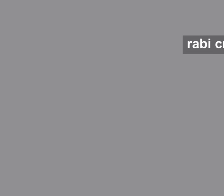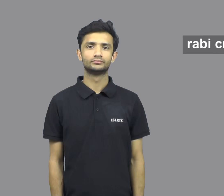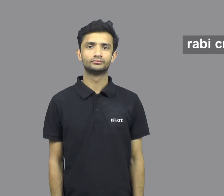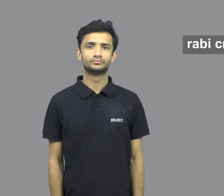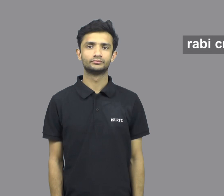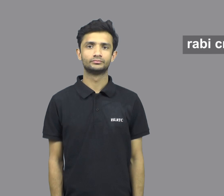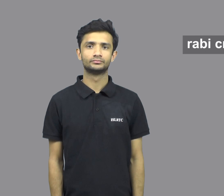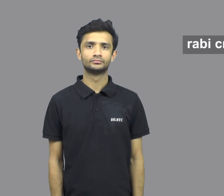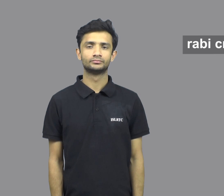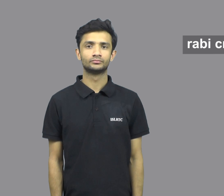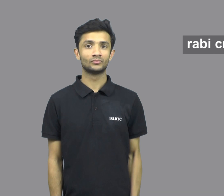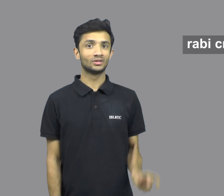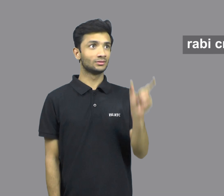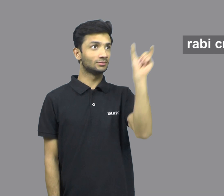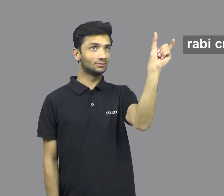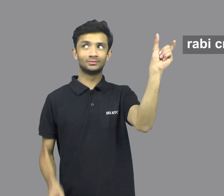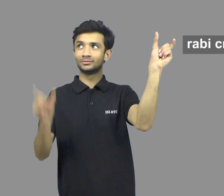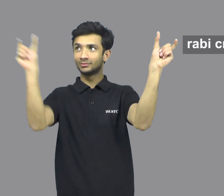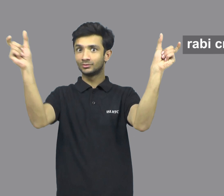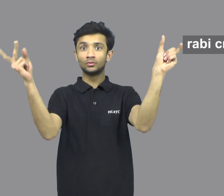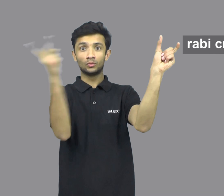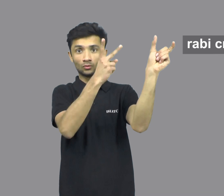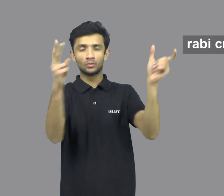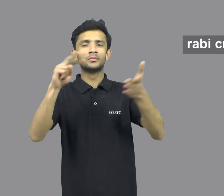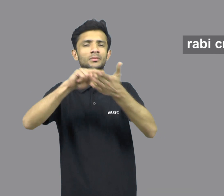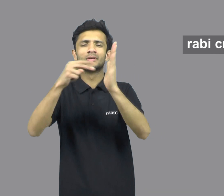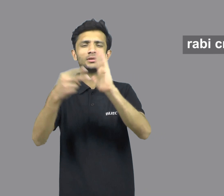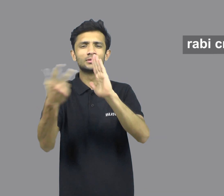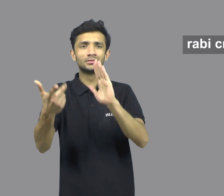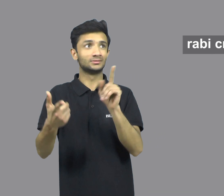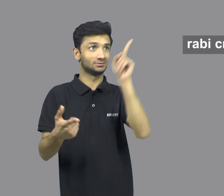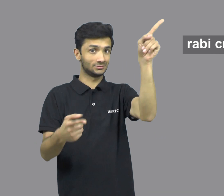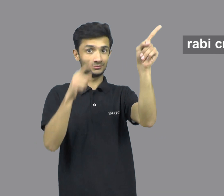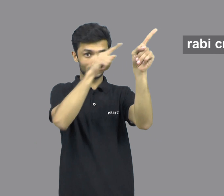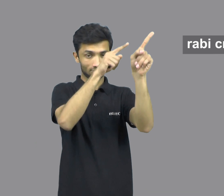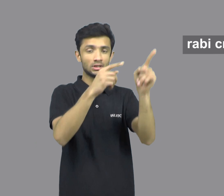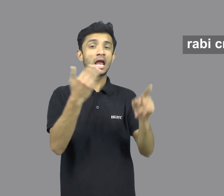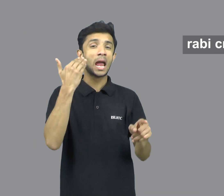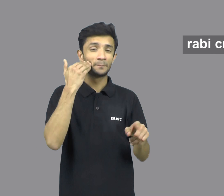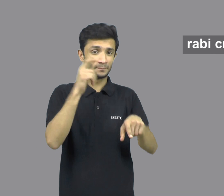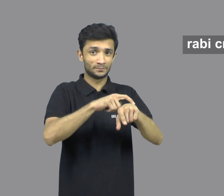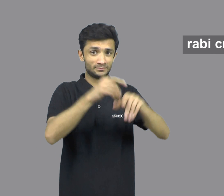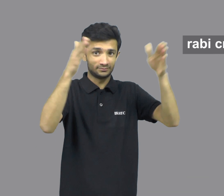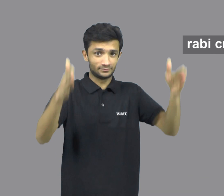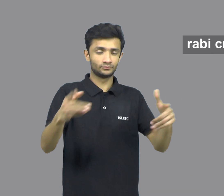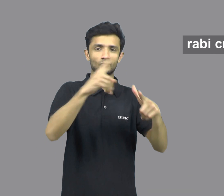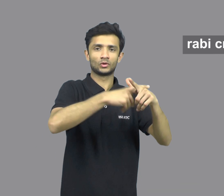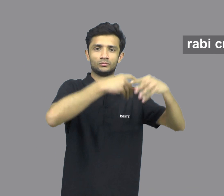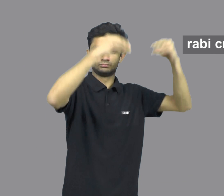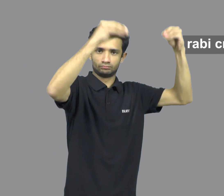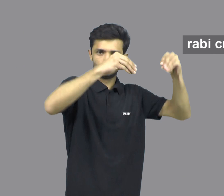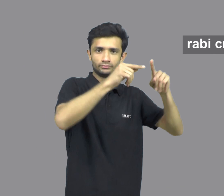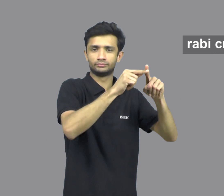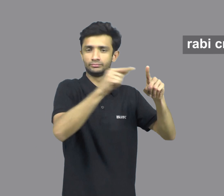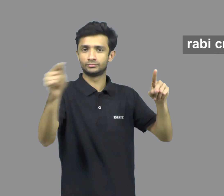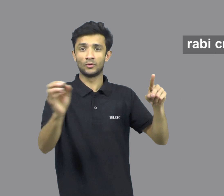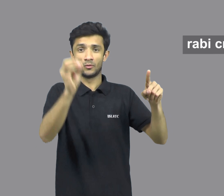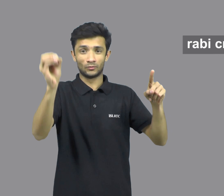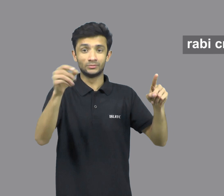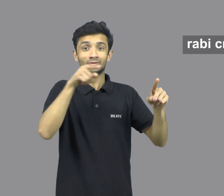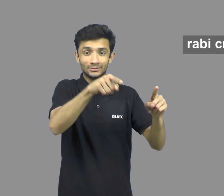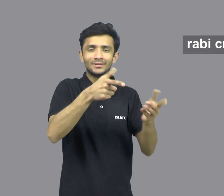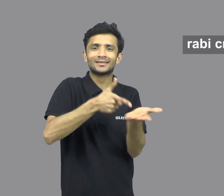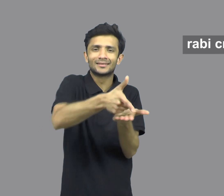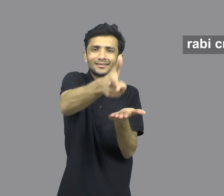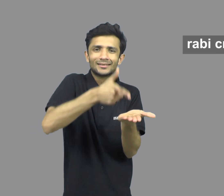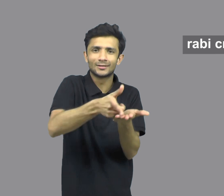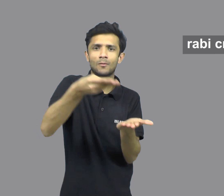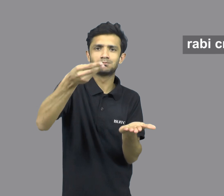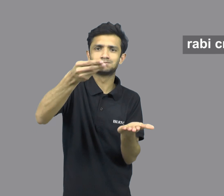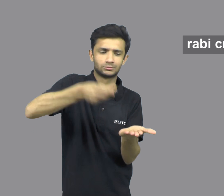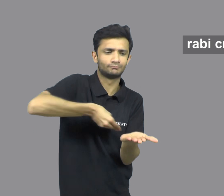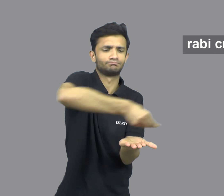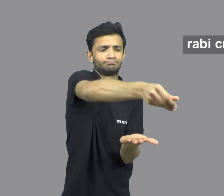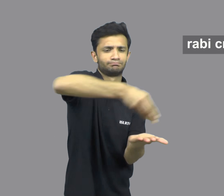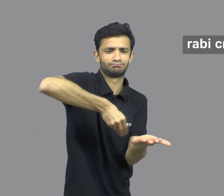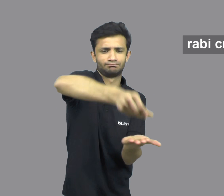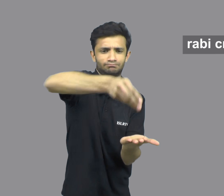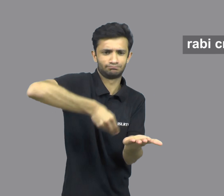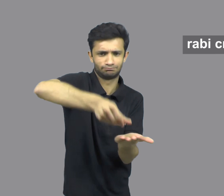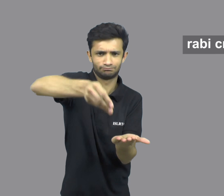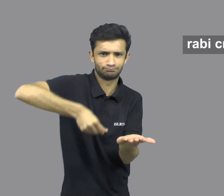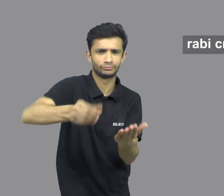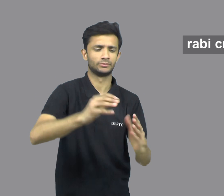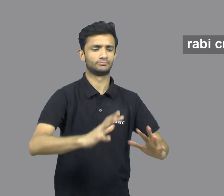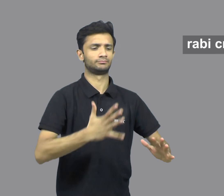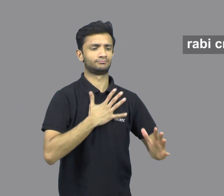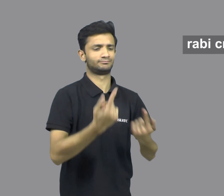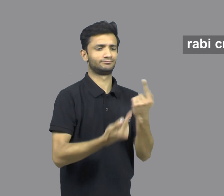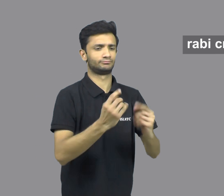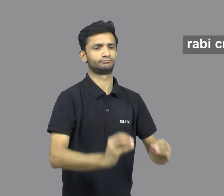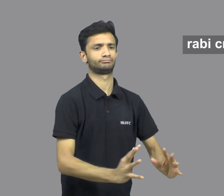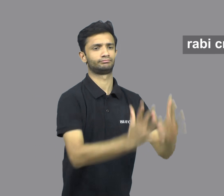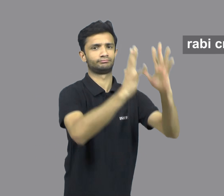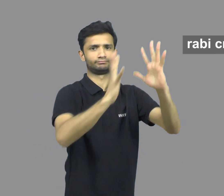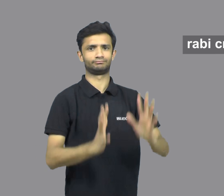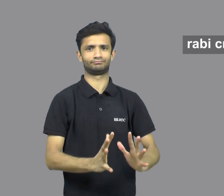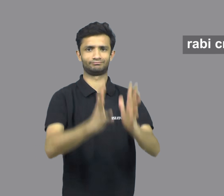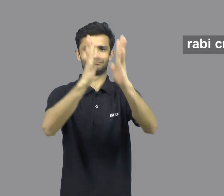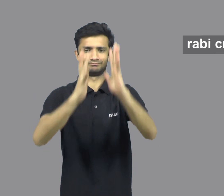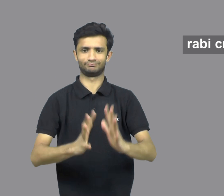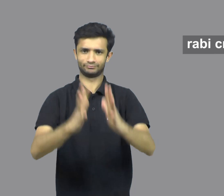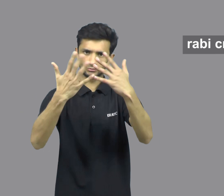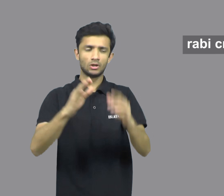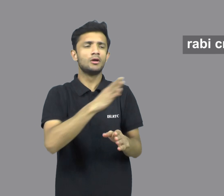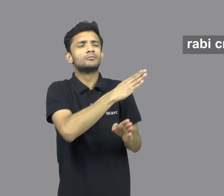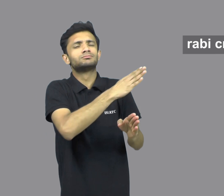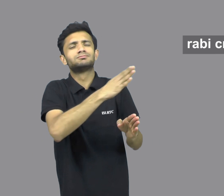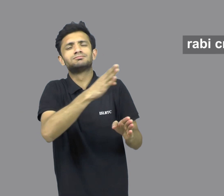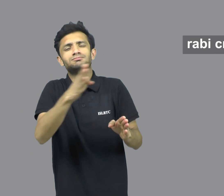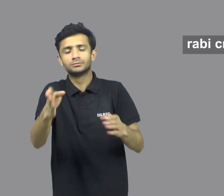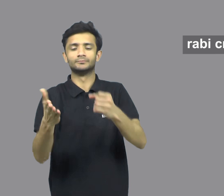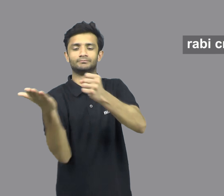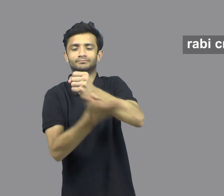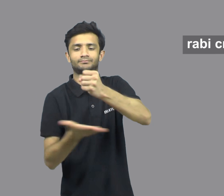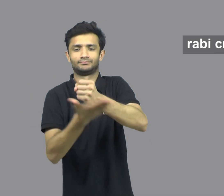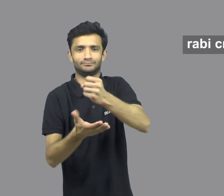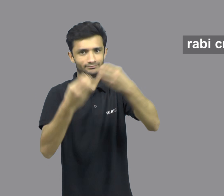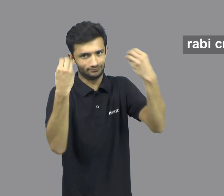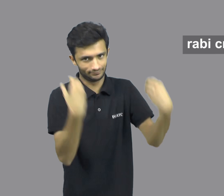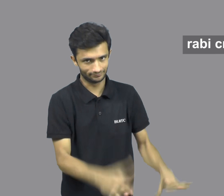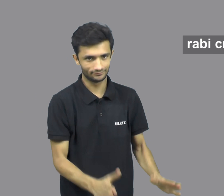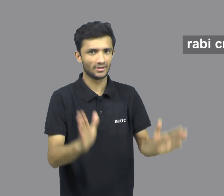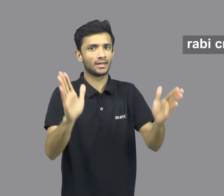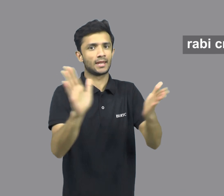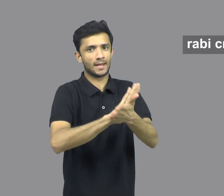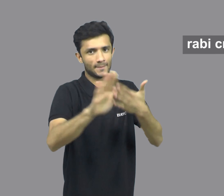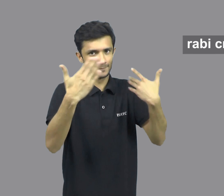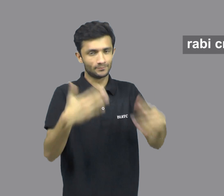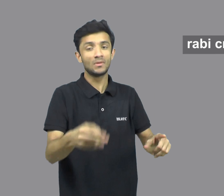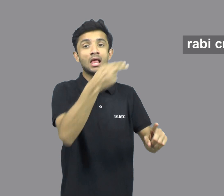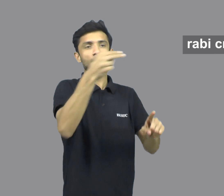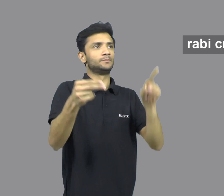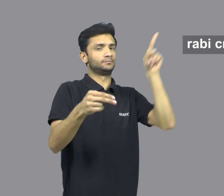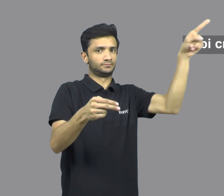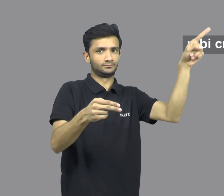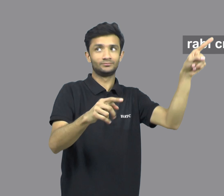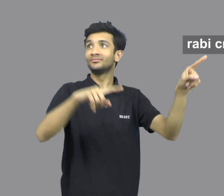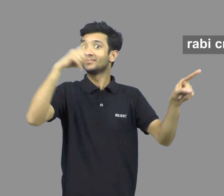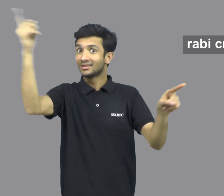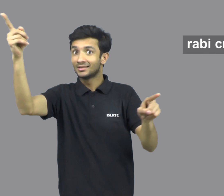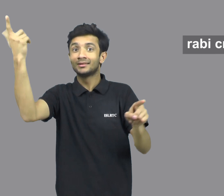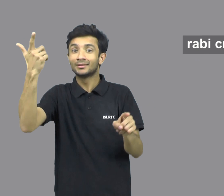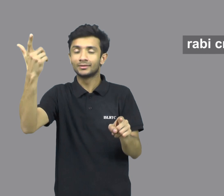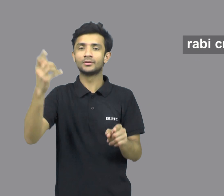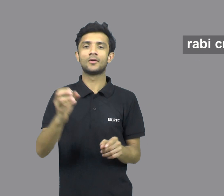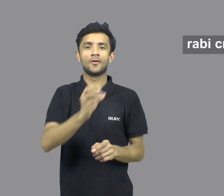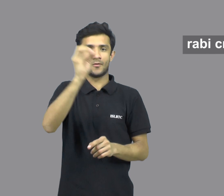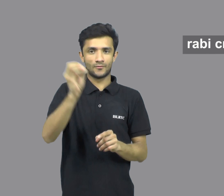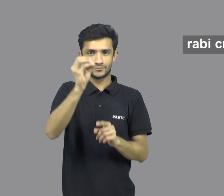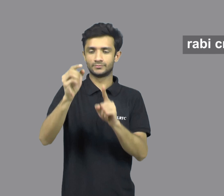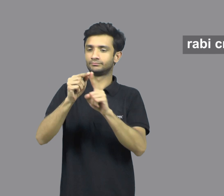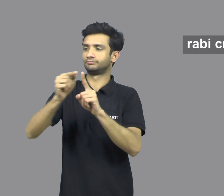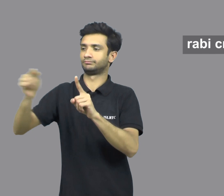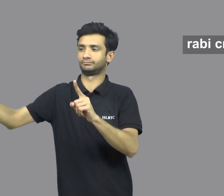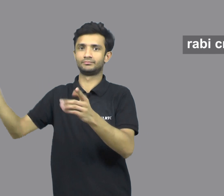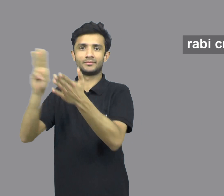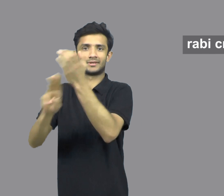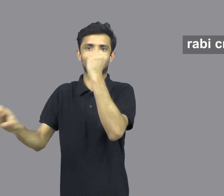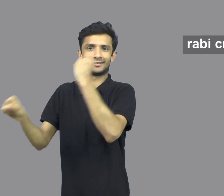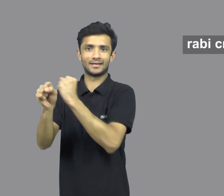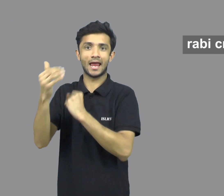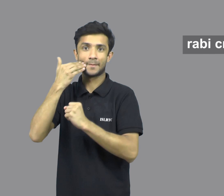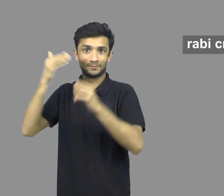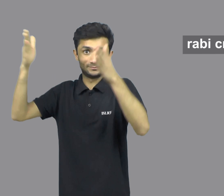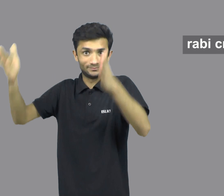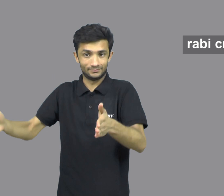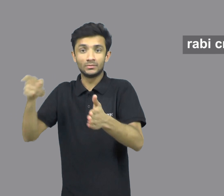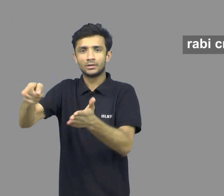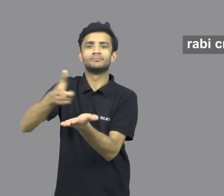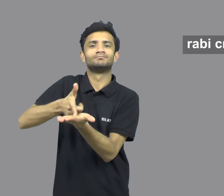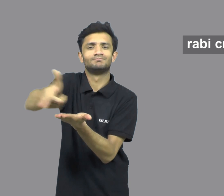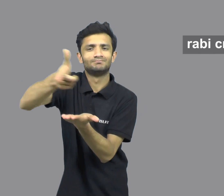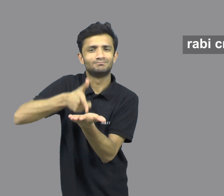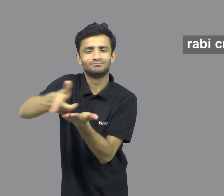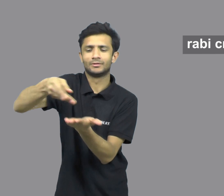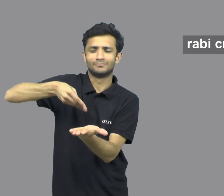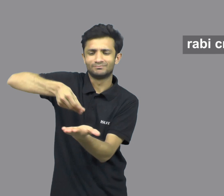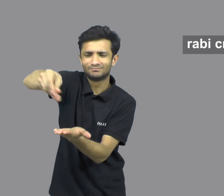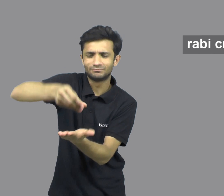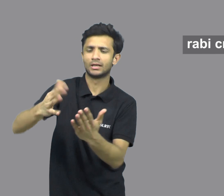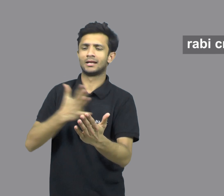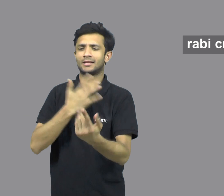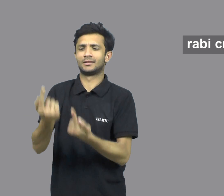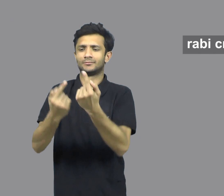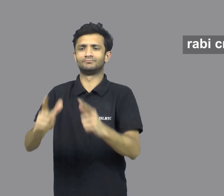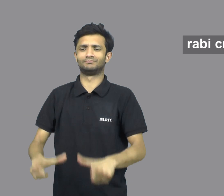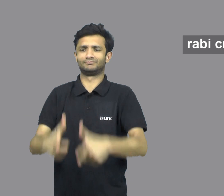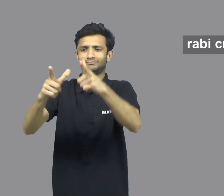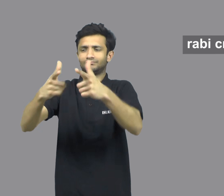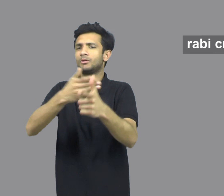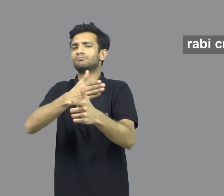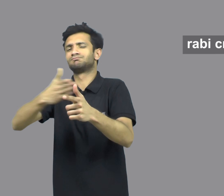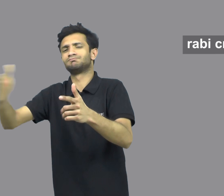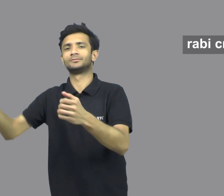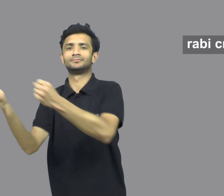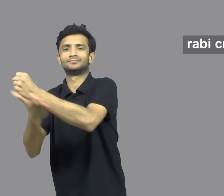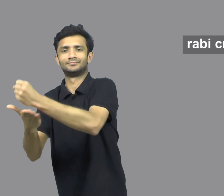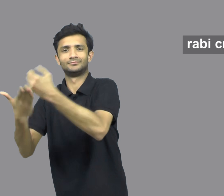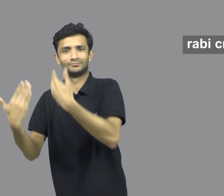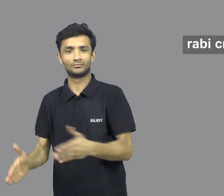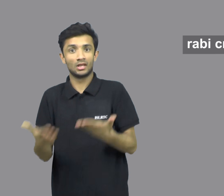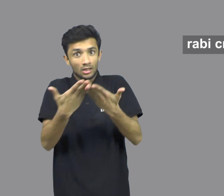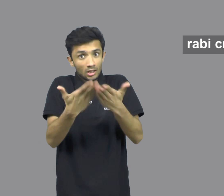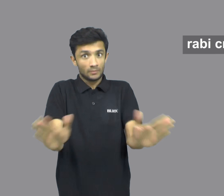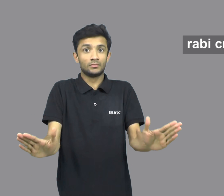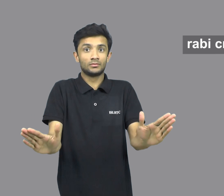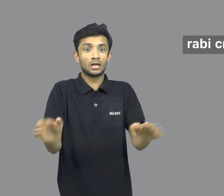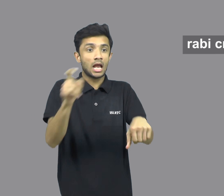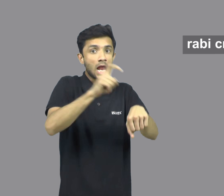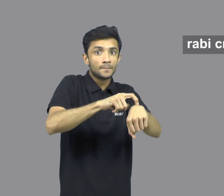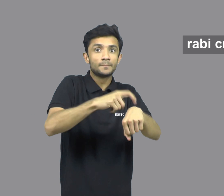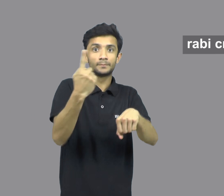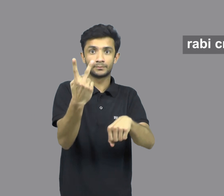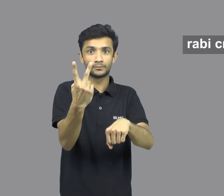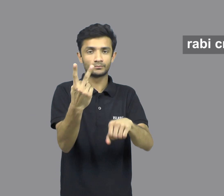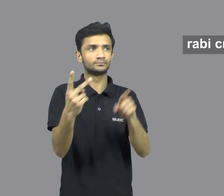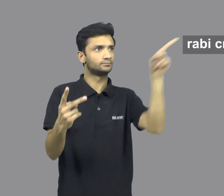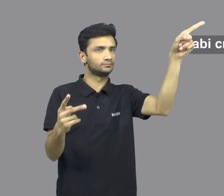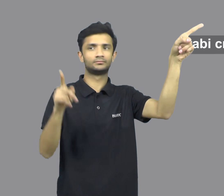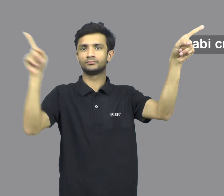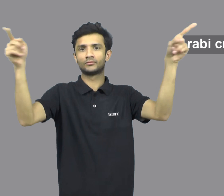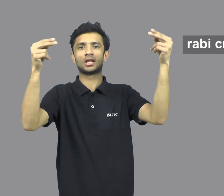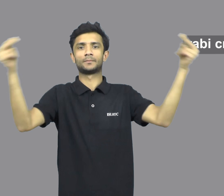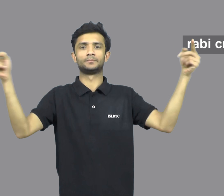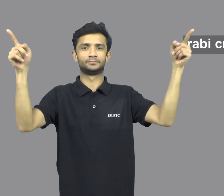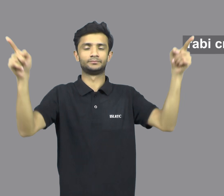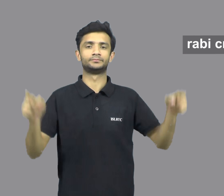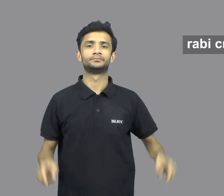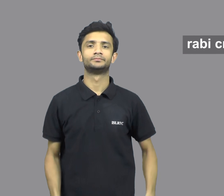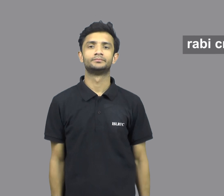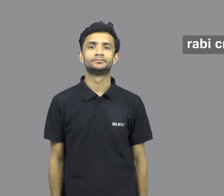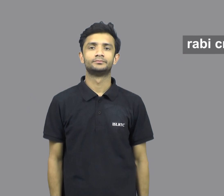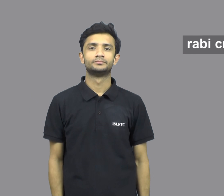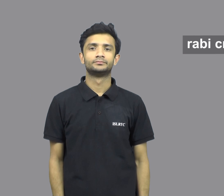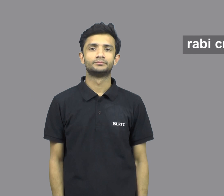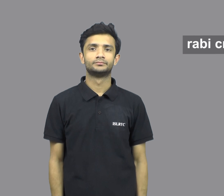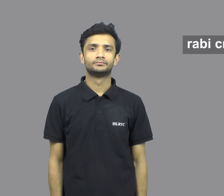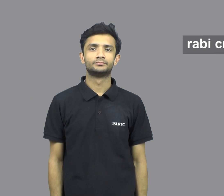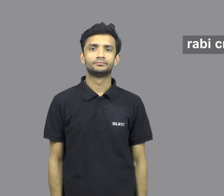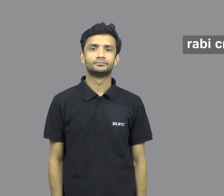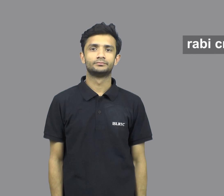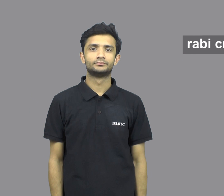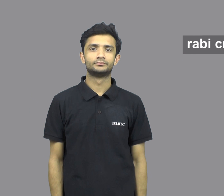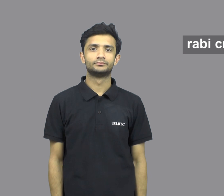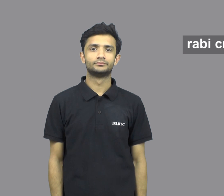Kharif and Rabi Crops